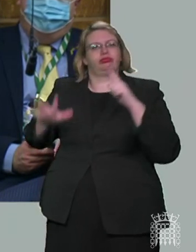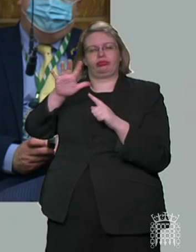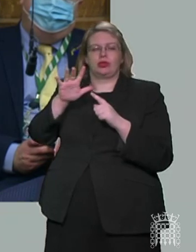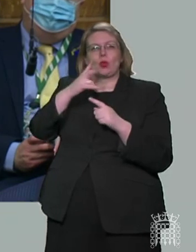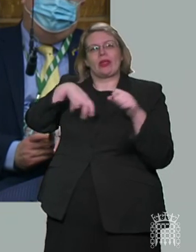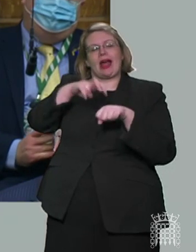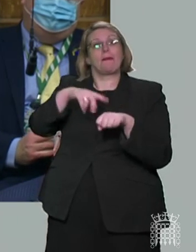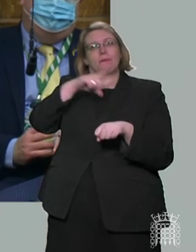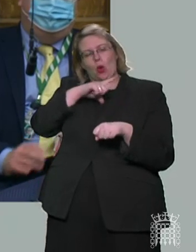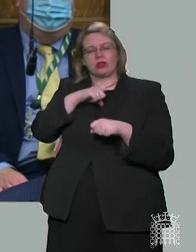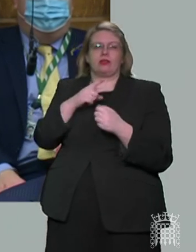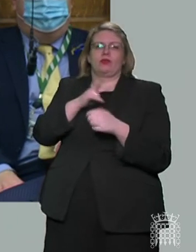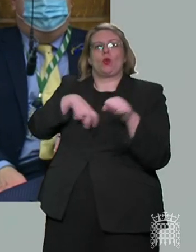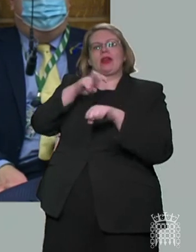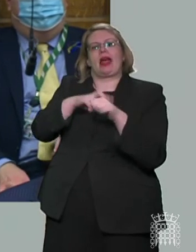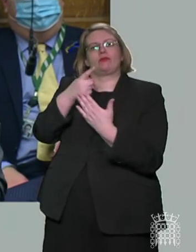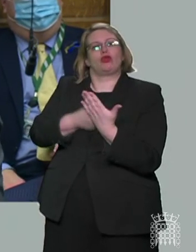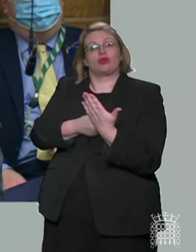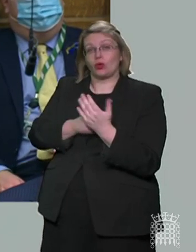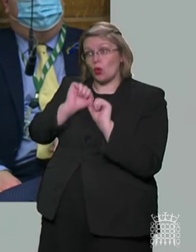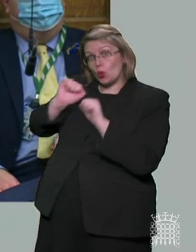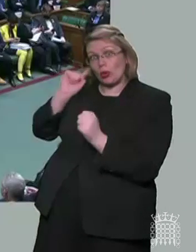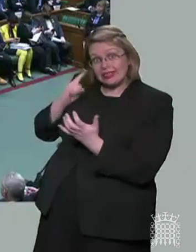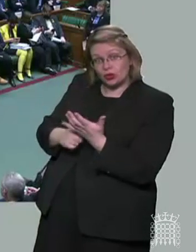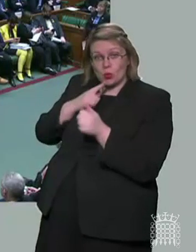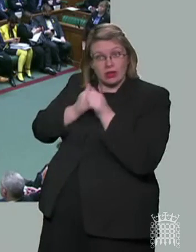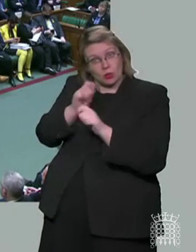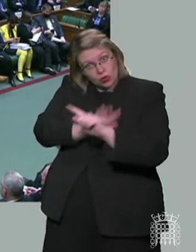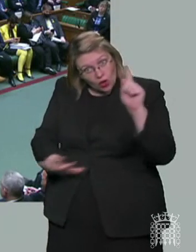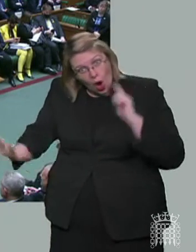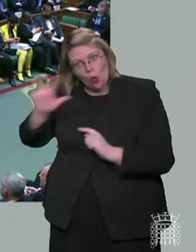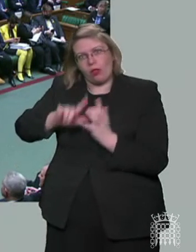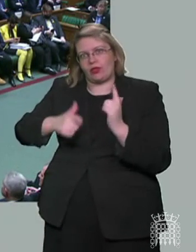Will the decisions that the Treasury takes apply to the whole of the United Kingdom?